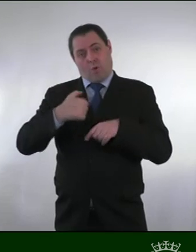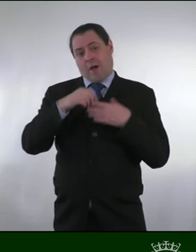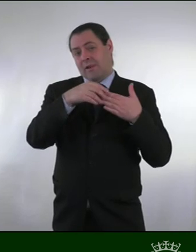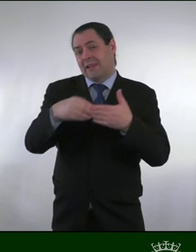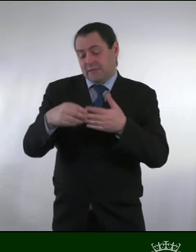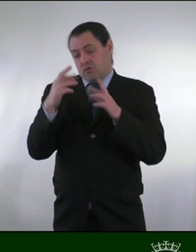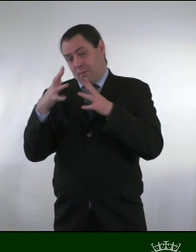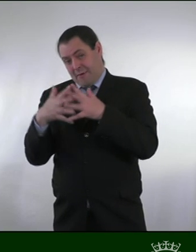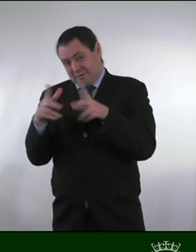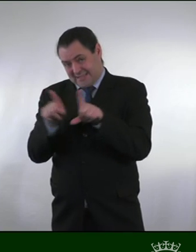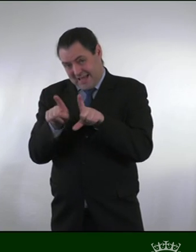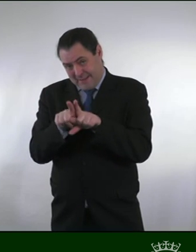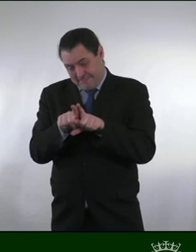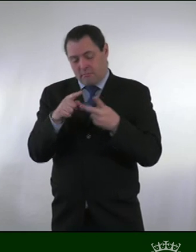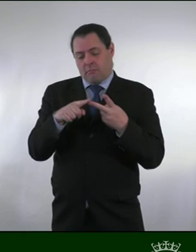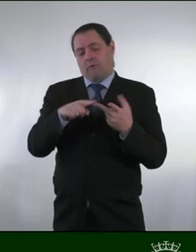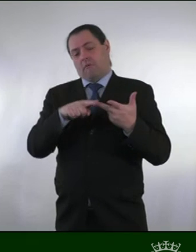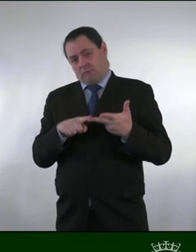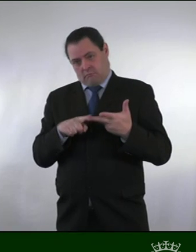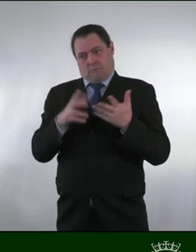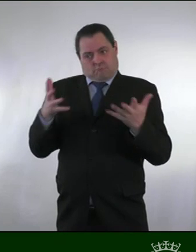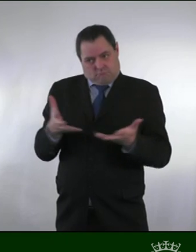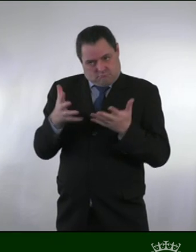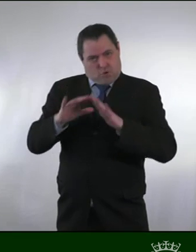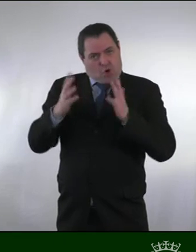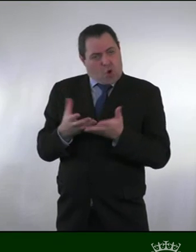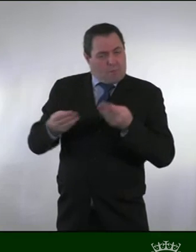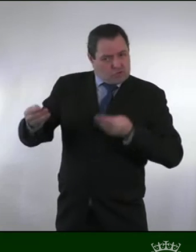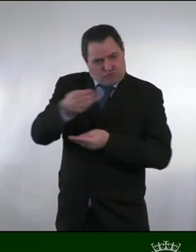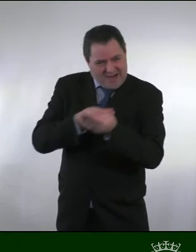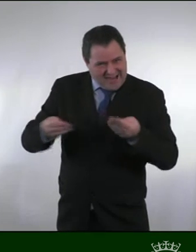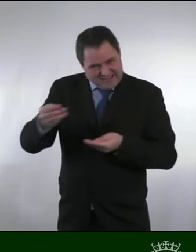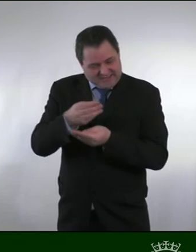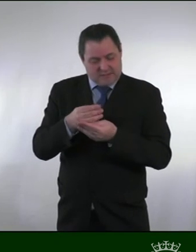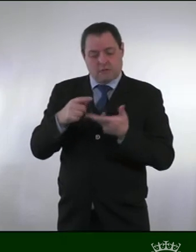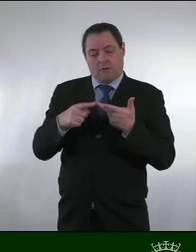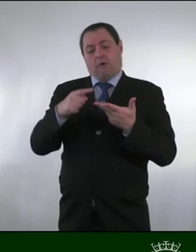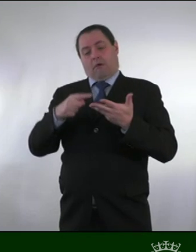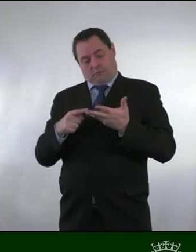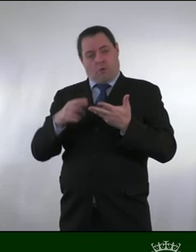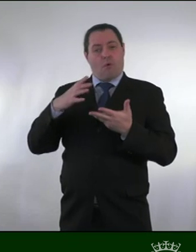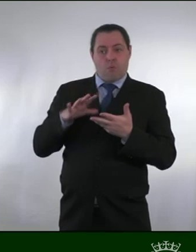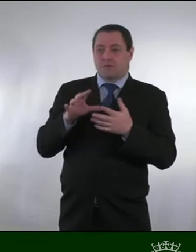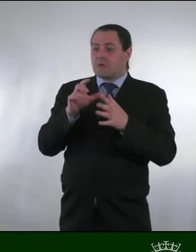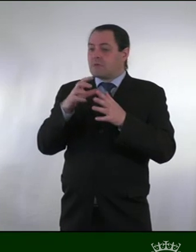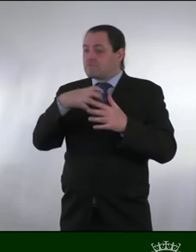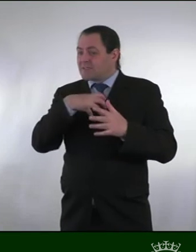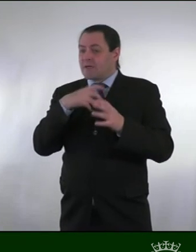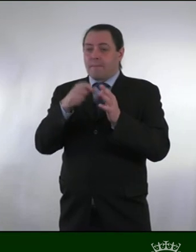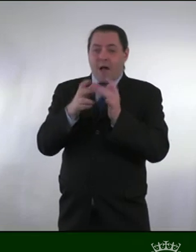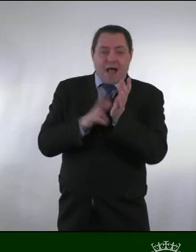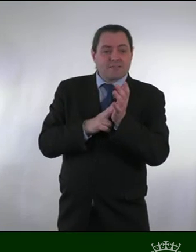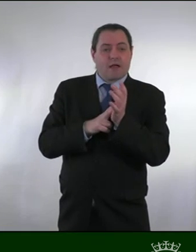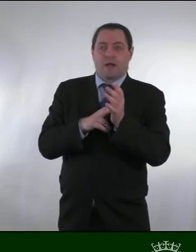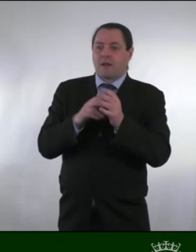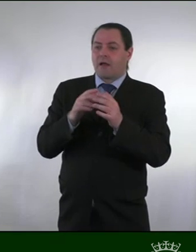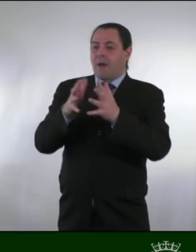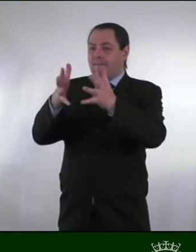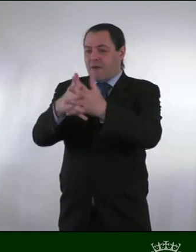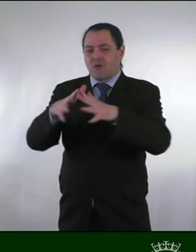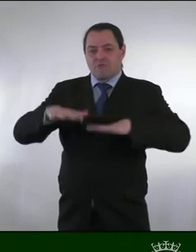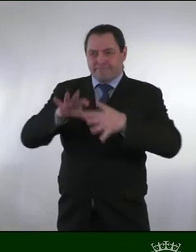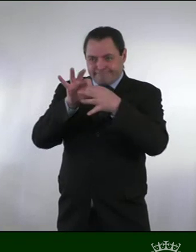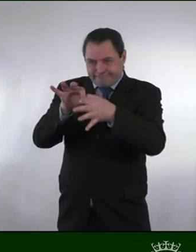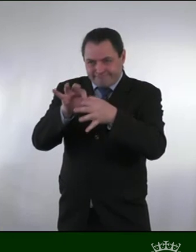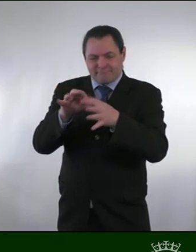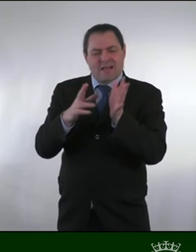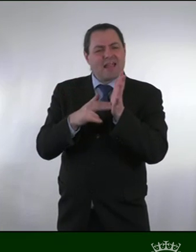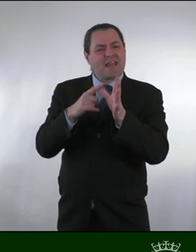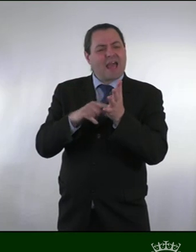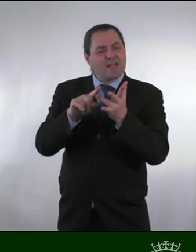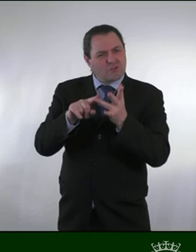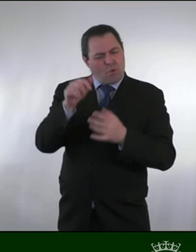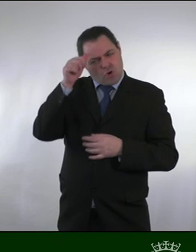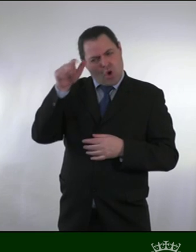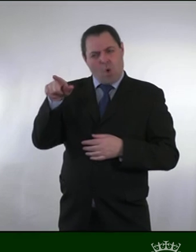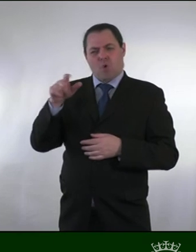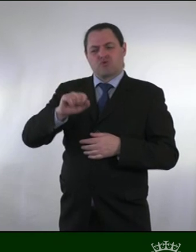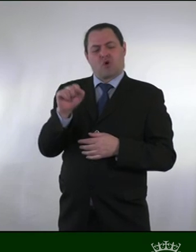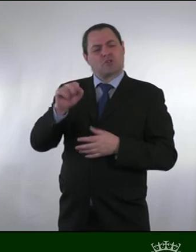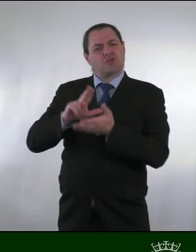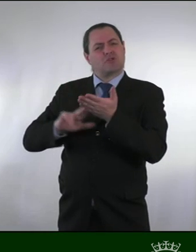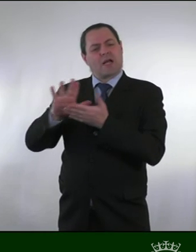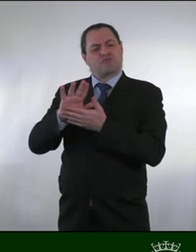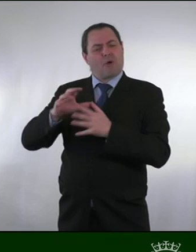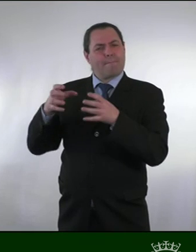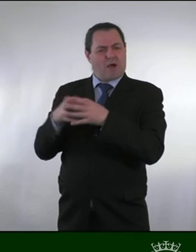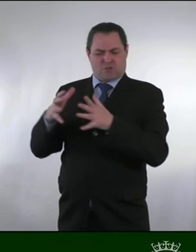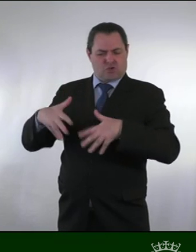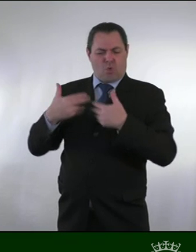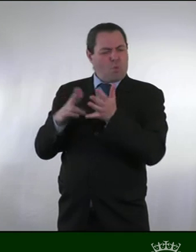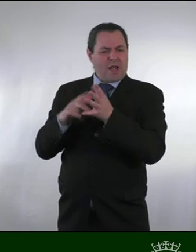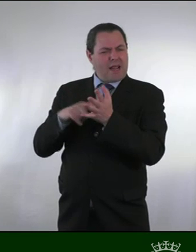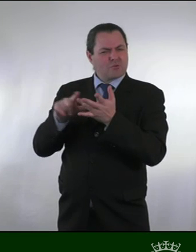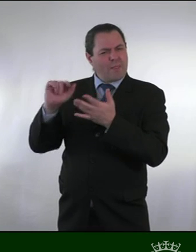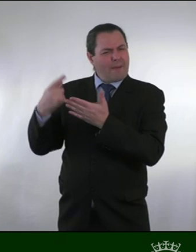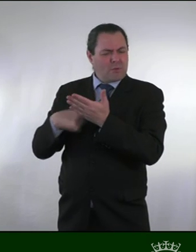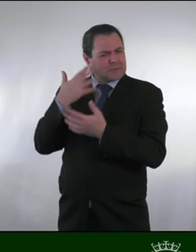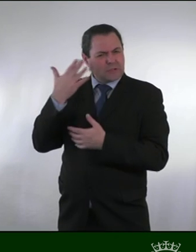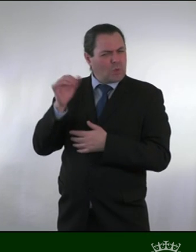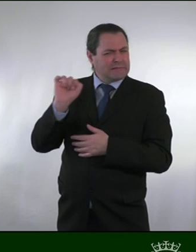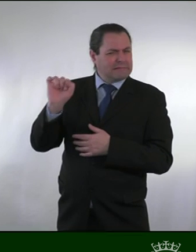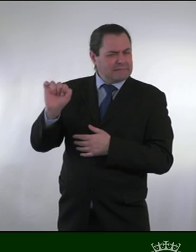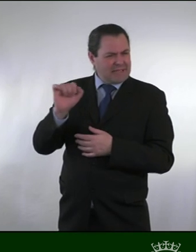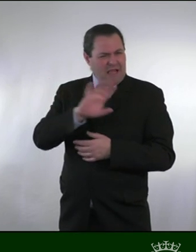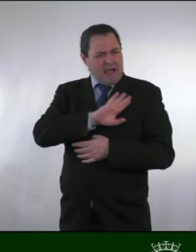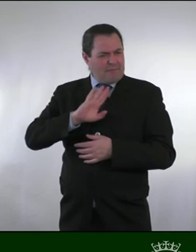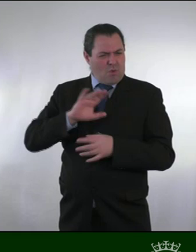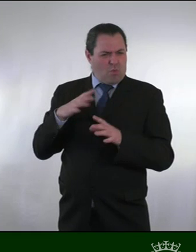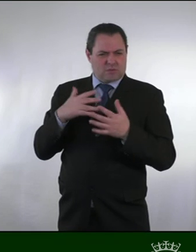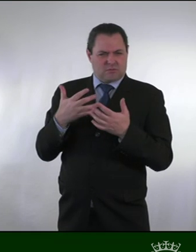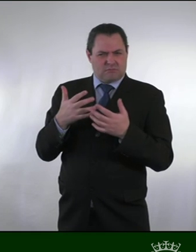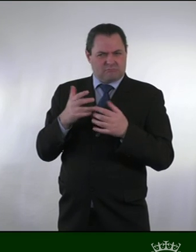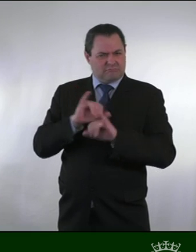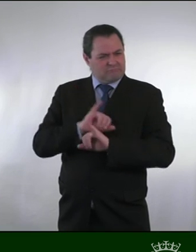We are working to promote global free trade, and of course we will work with President Biden to secure the transatlantic alliance and NATO, which of course the Scottish nationalist party would unbundle—I think they would; I do not know what their policy is on our armed services, but I think they would break them up.